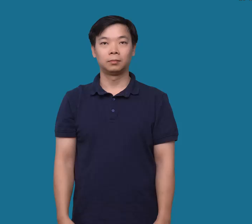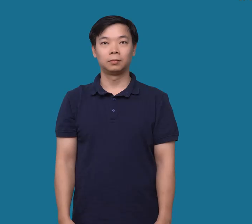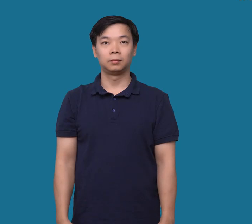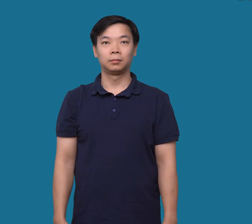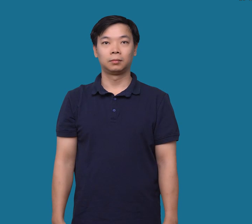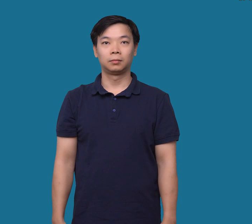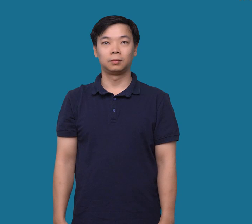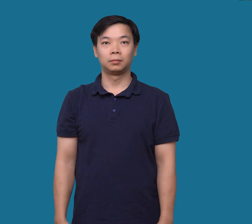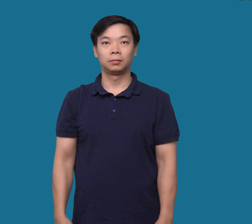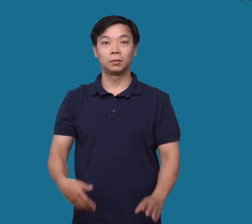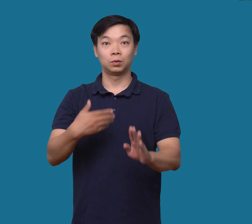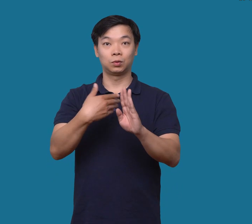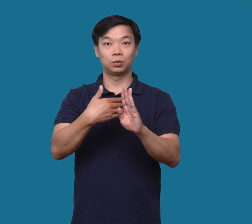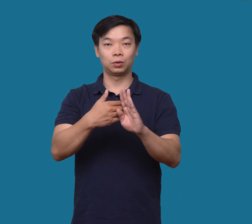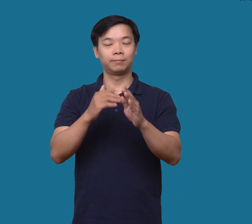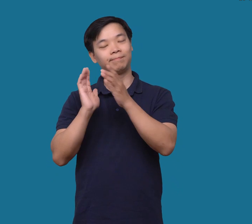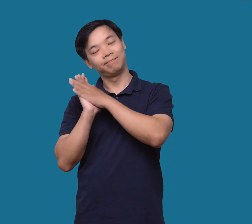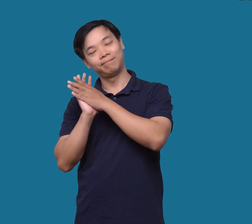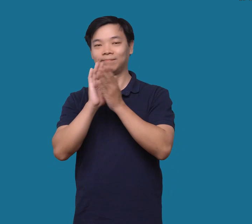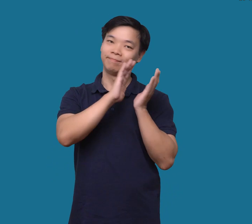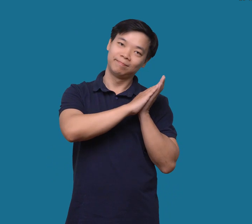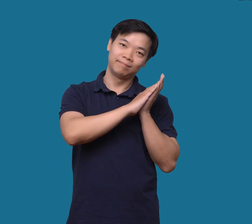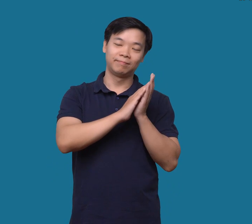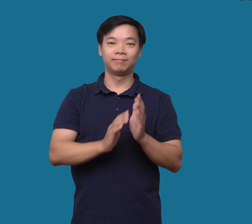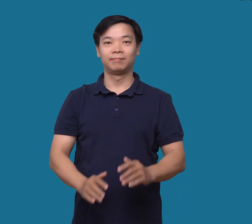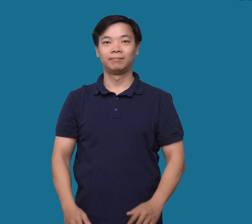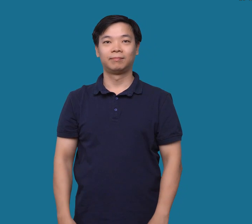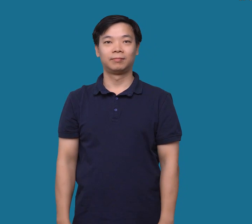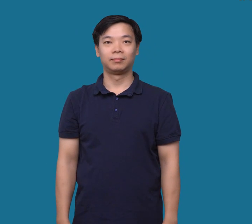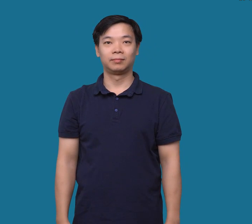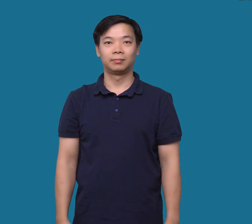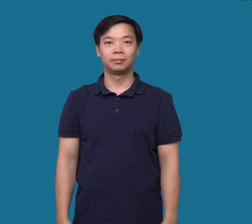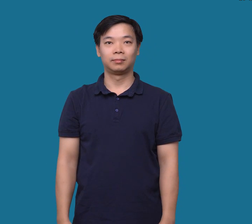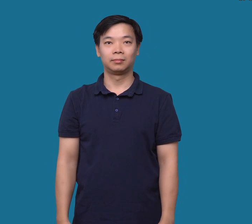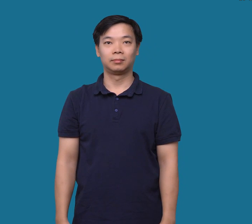trường mầm non